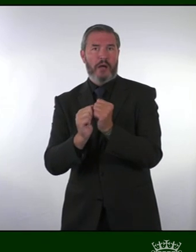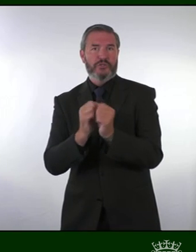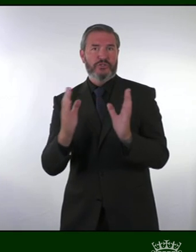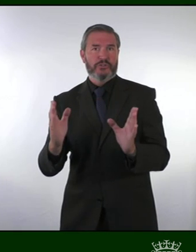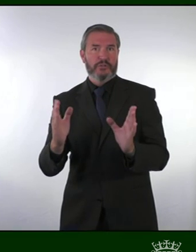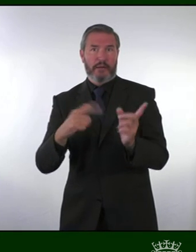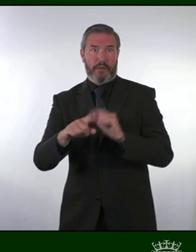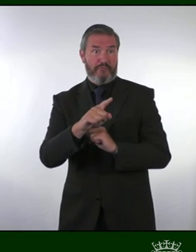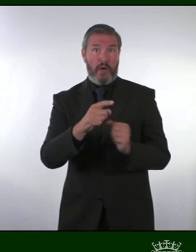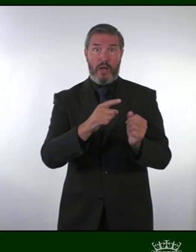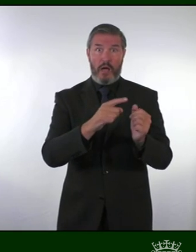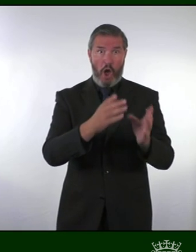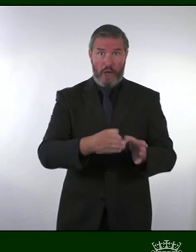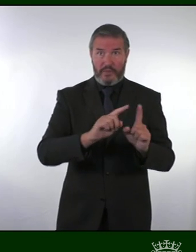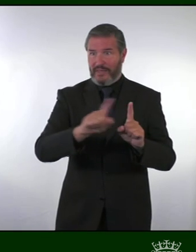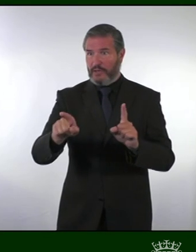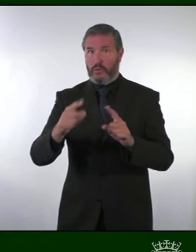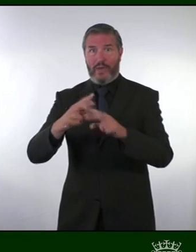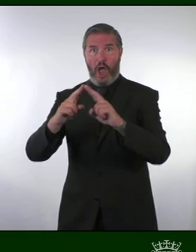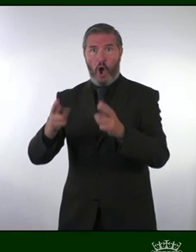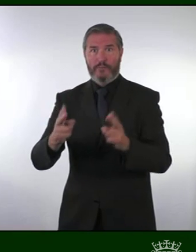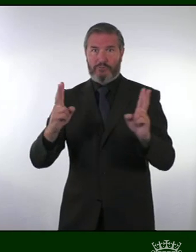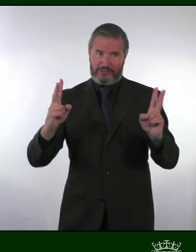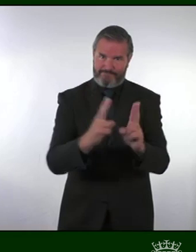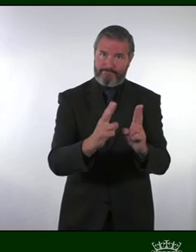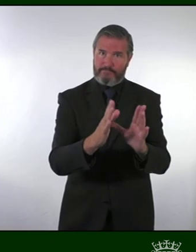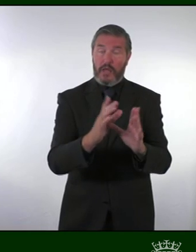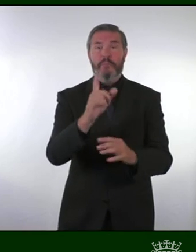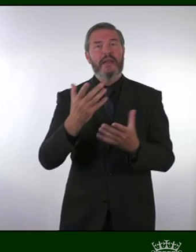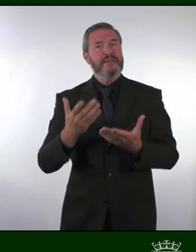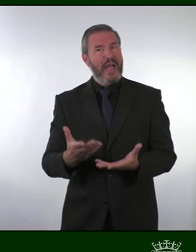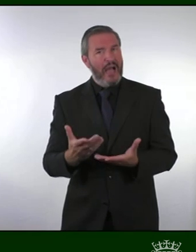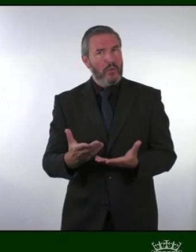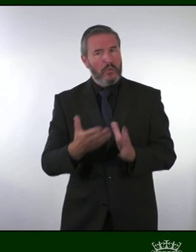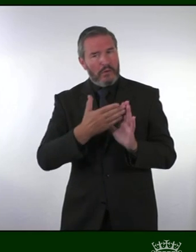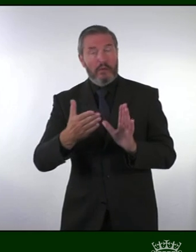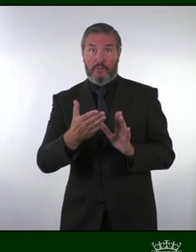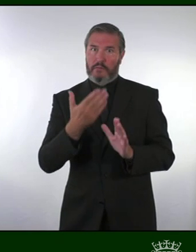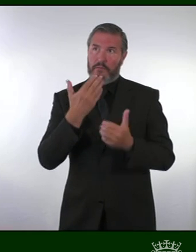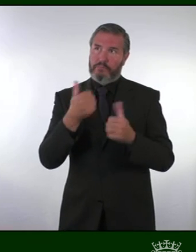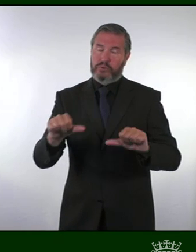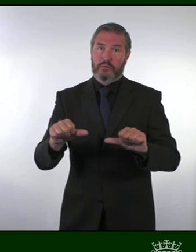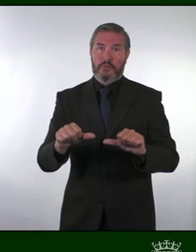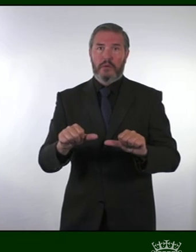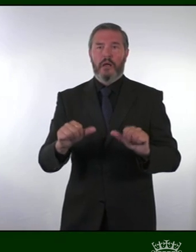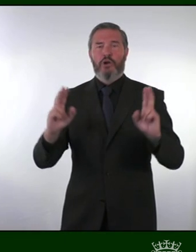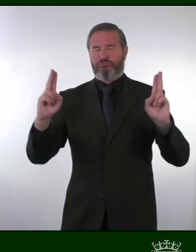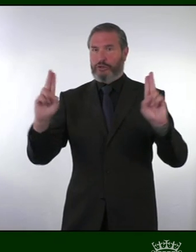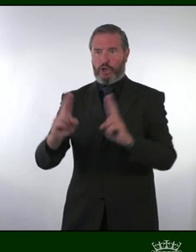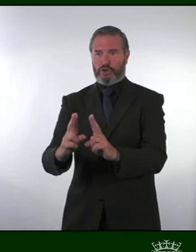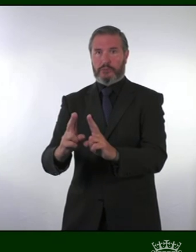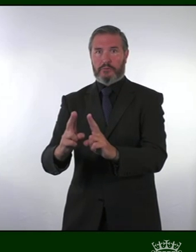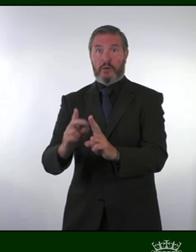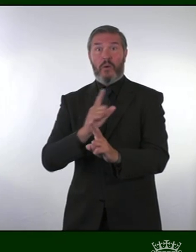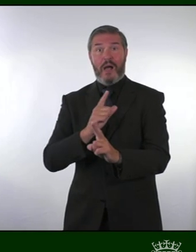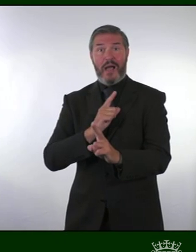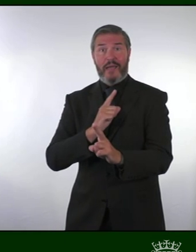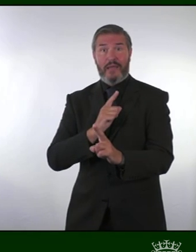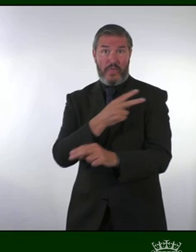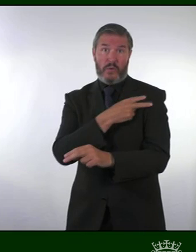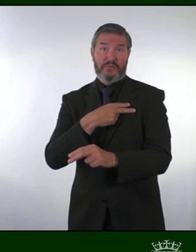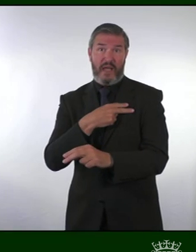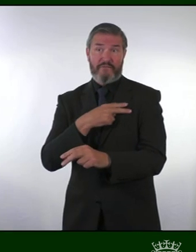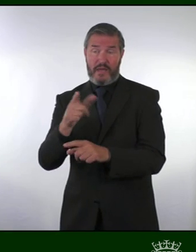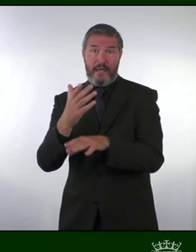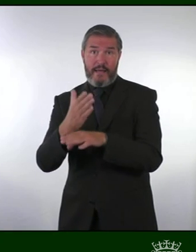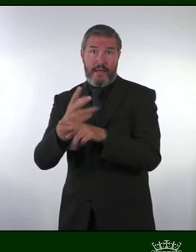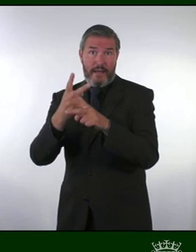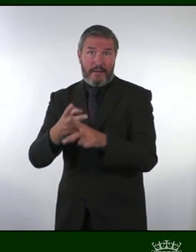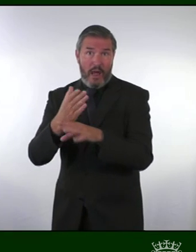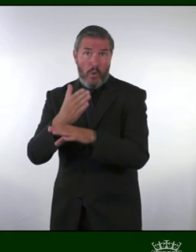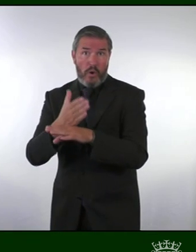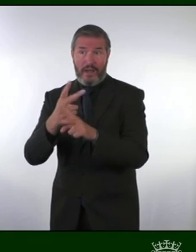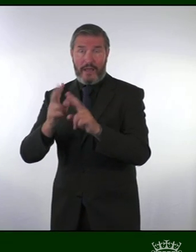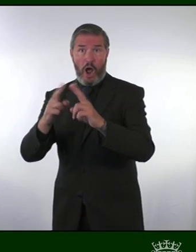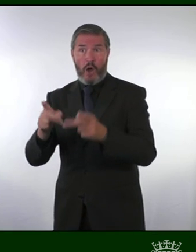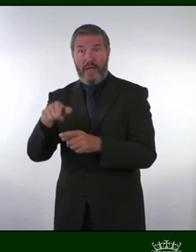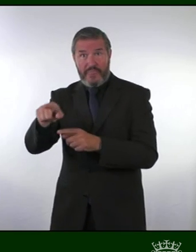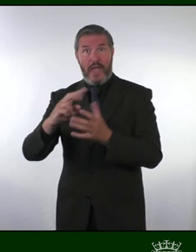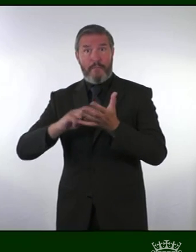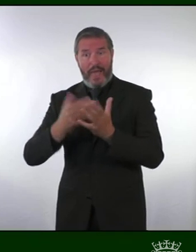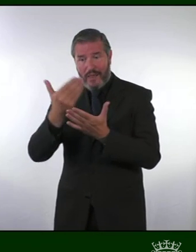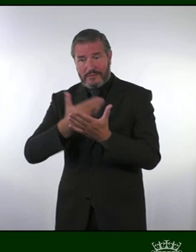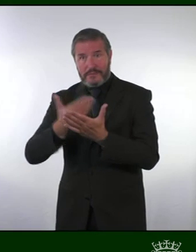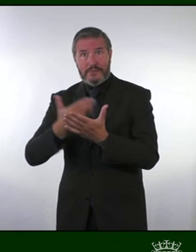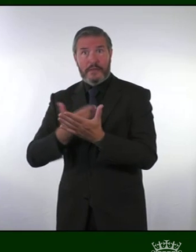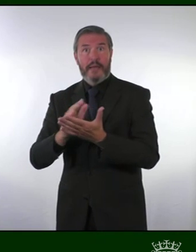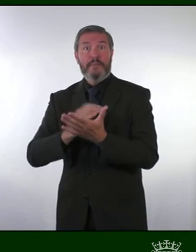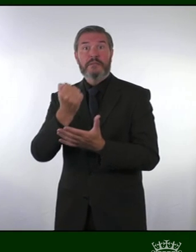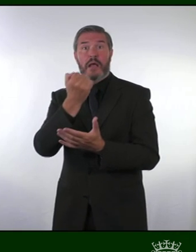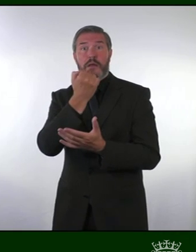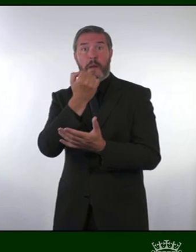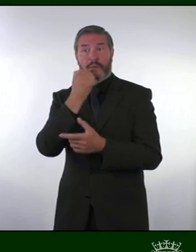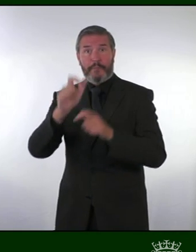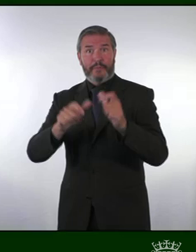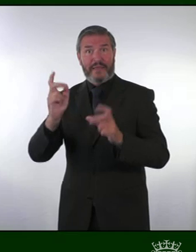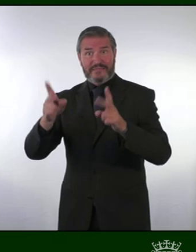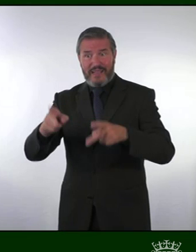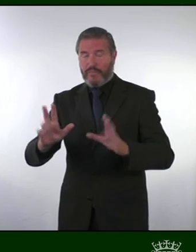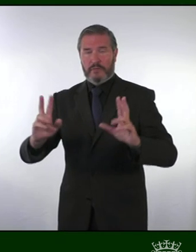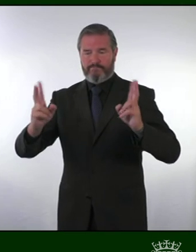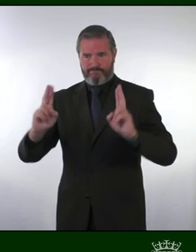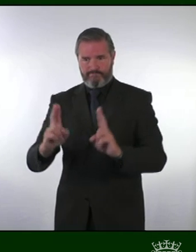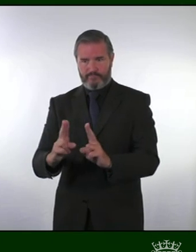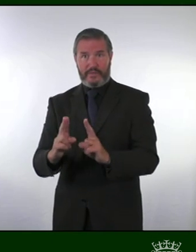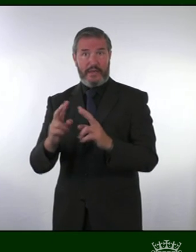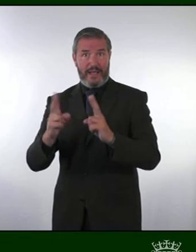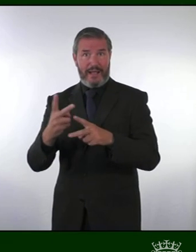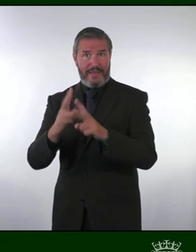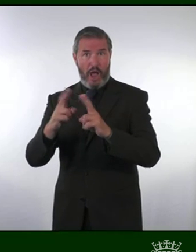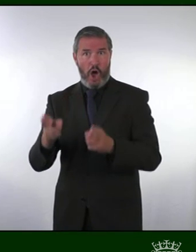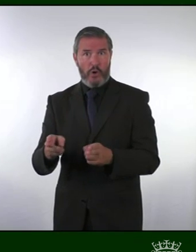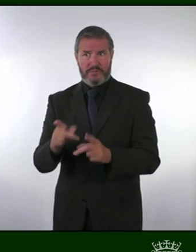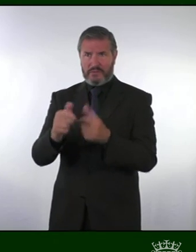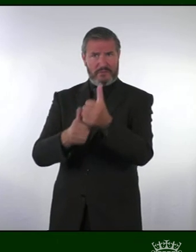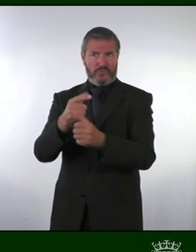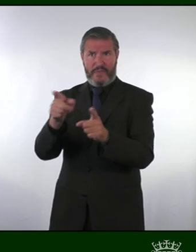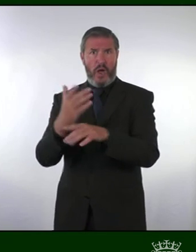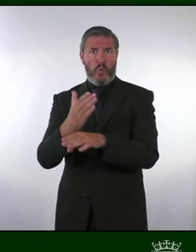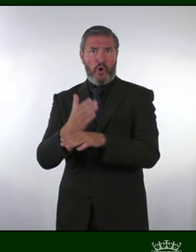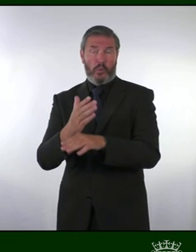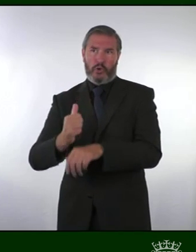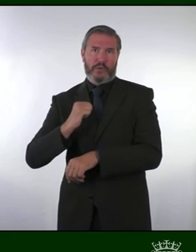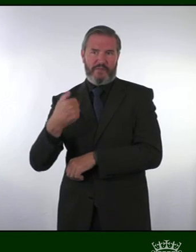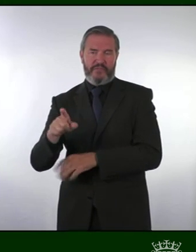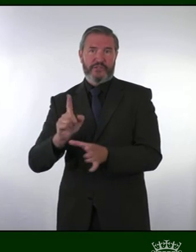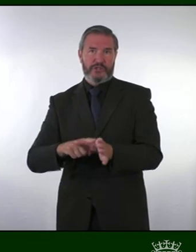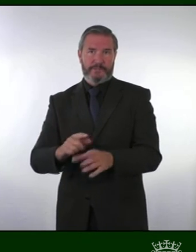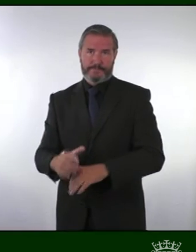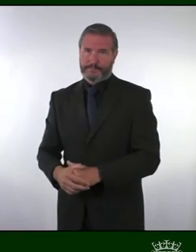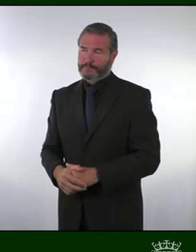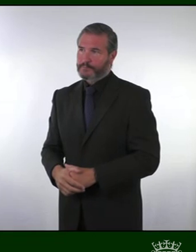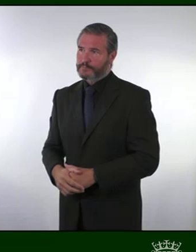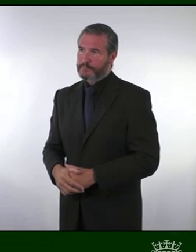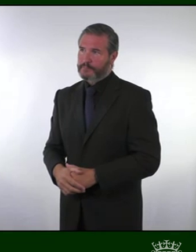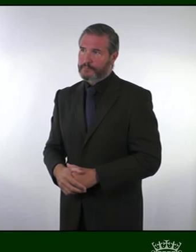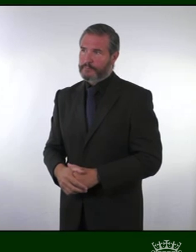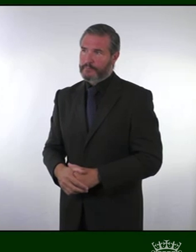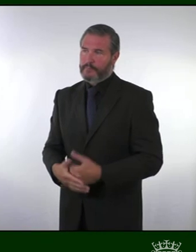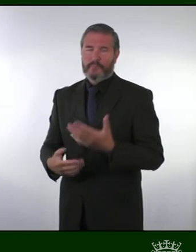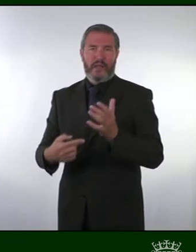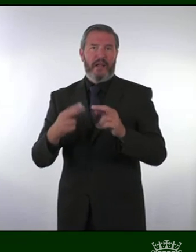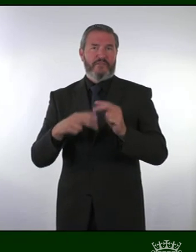people going from the NHS into care homes. Thankfully, we are now seeing a massive reduction, thanks to the efforts of care workers and our care home action programme, to get the numbers of deaths in care homes down to the levels we would expect to find this year.